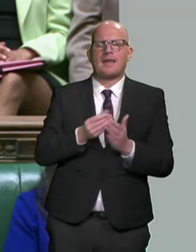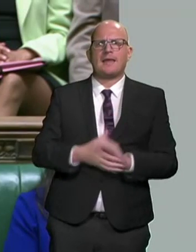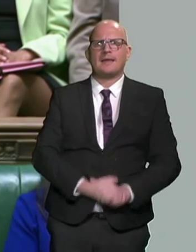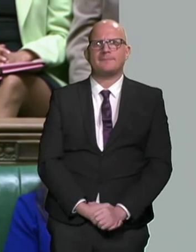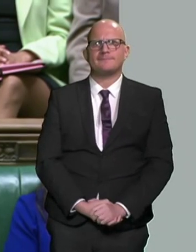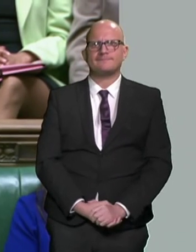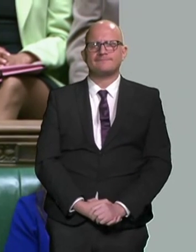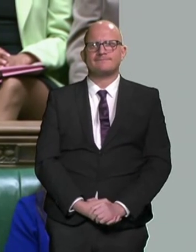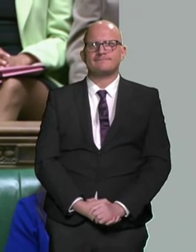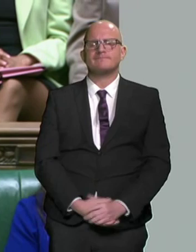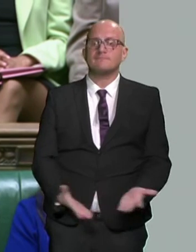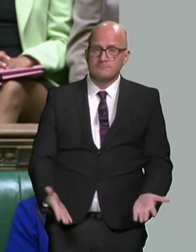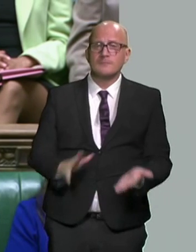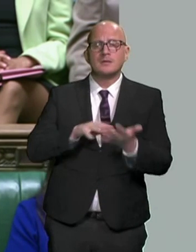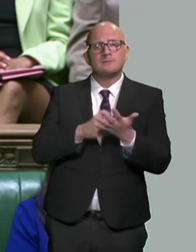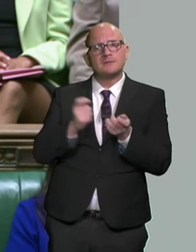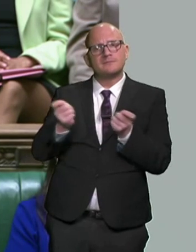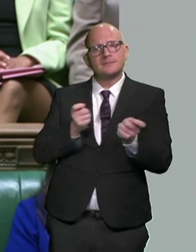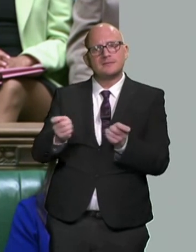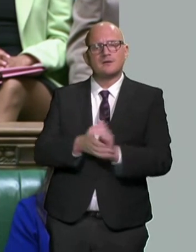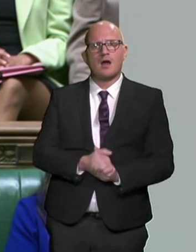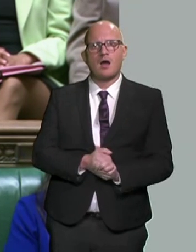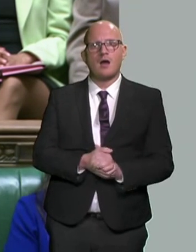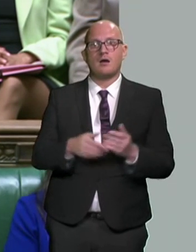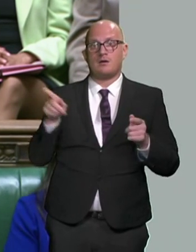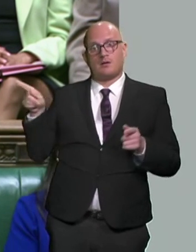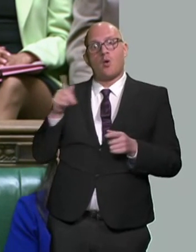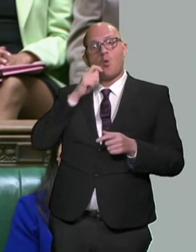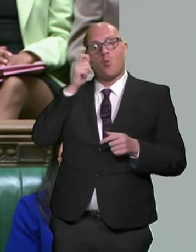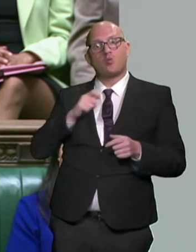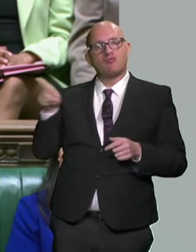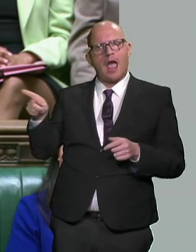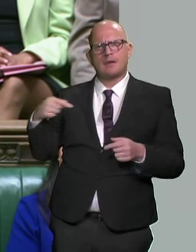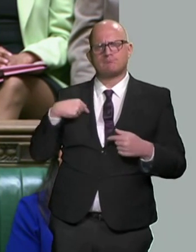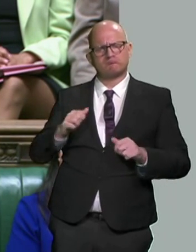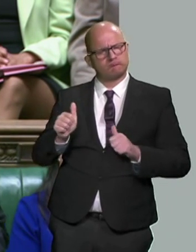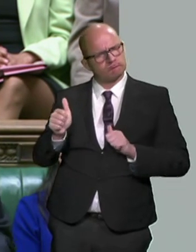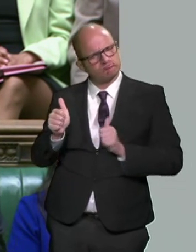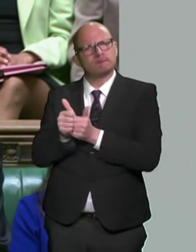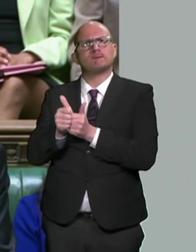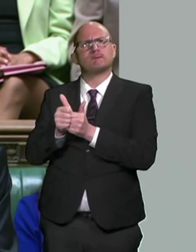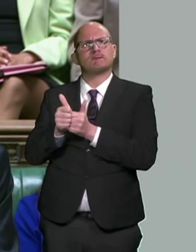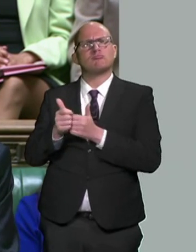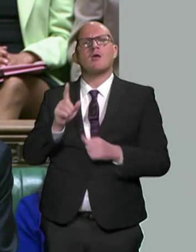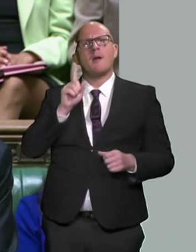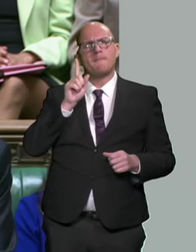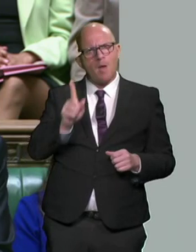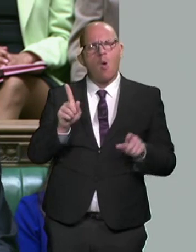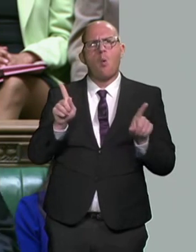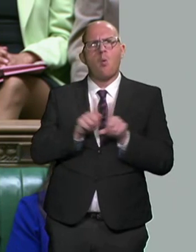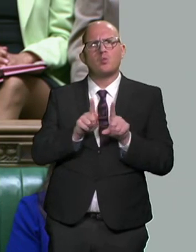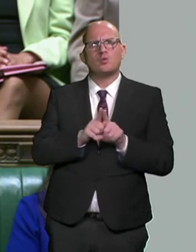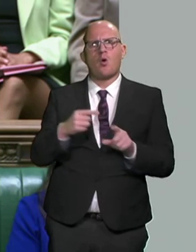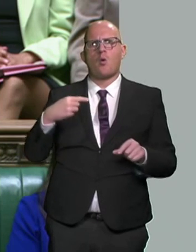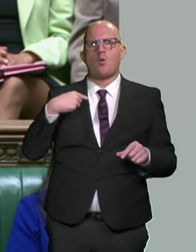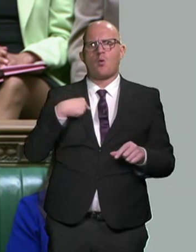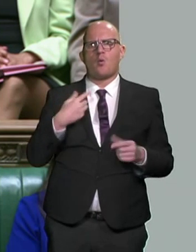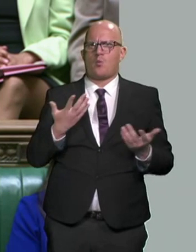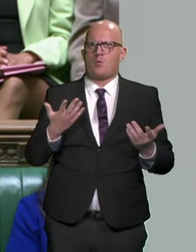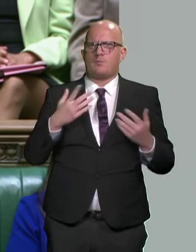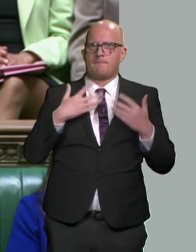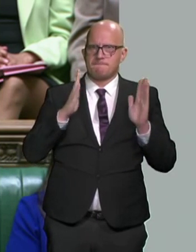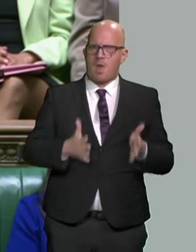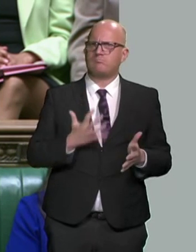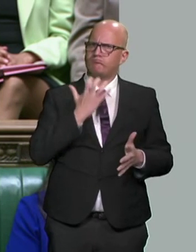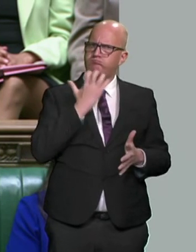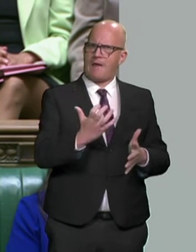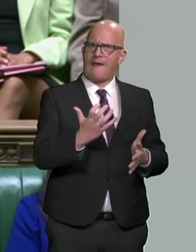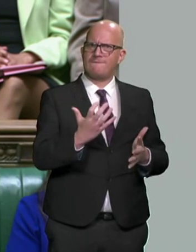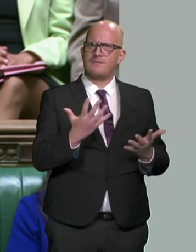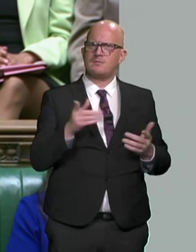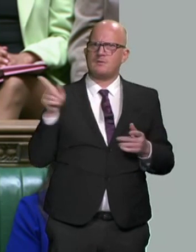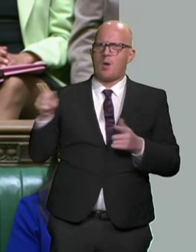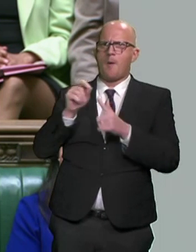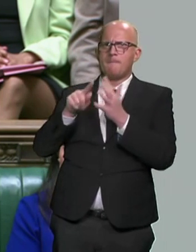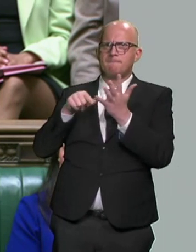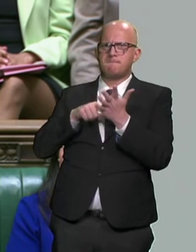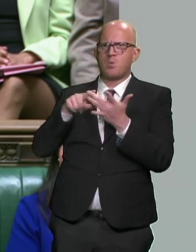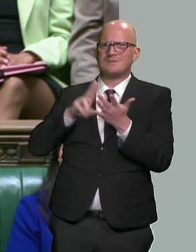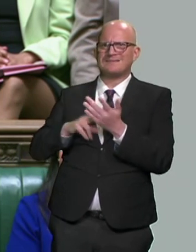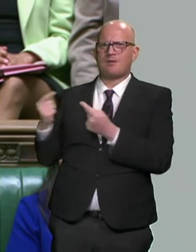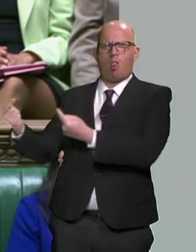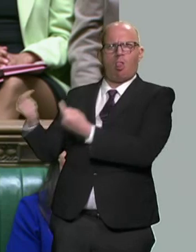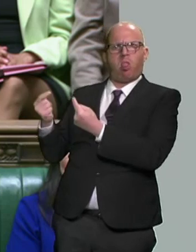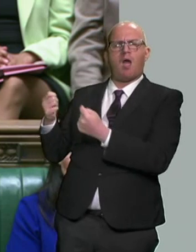Our response to the immediate crisis in Ukraine has been unwavering, but we must be equally bold in response to the deeper and more fundamental challenge Putin poses to our values.